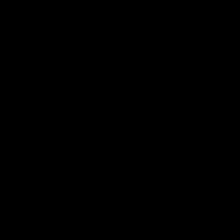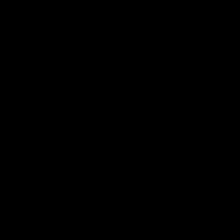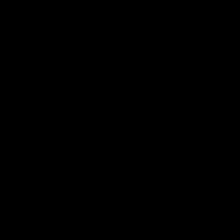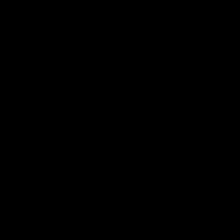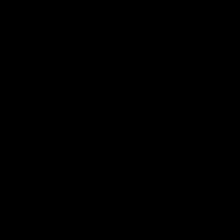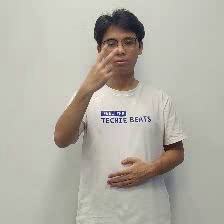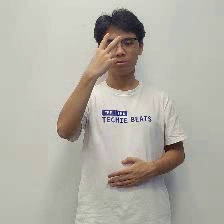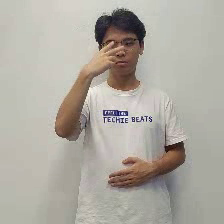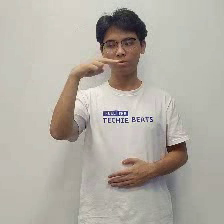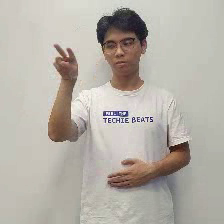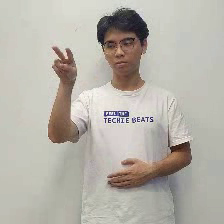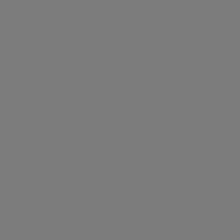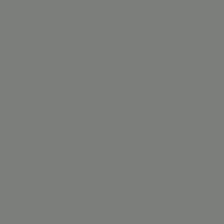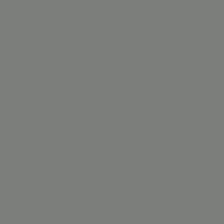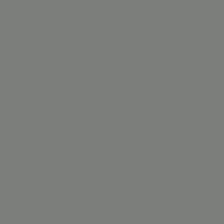Nhìn